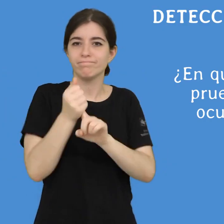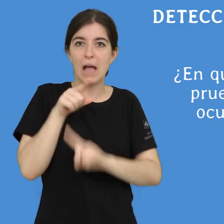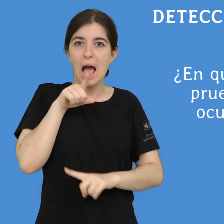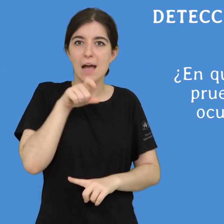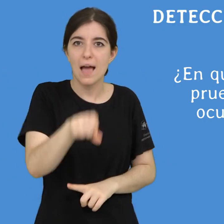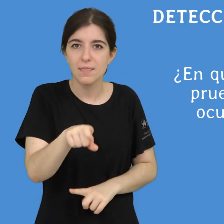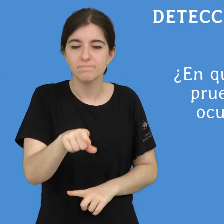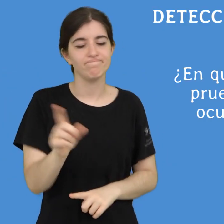cancer